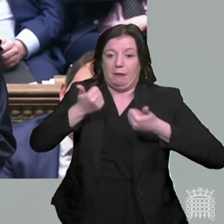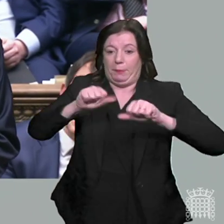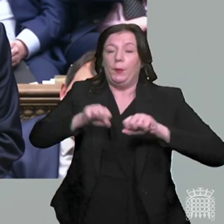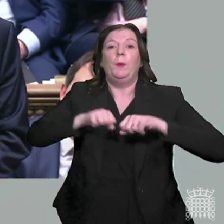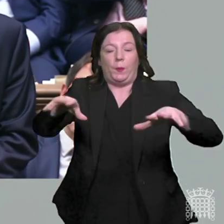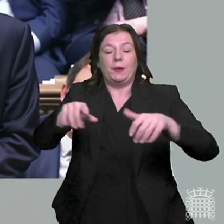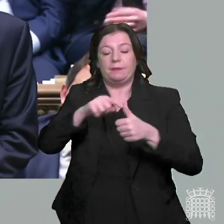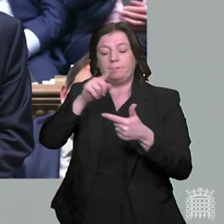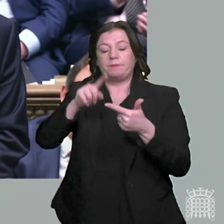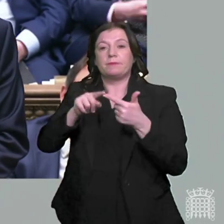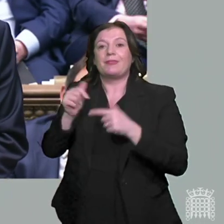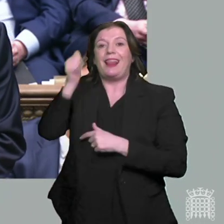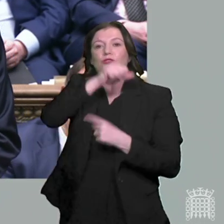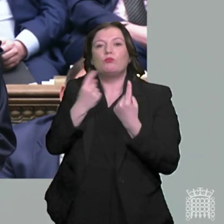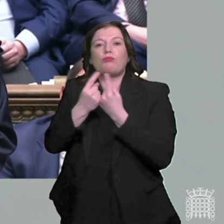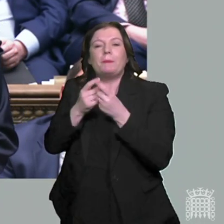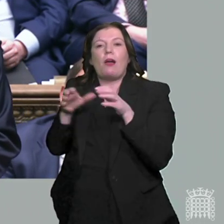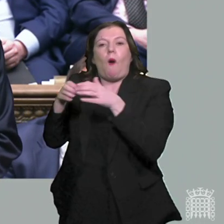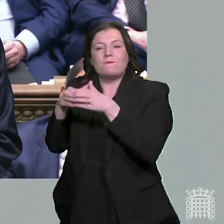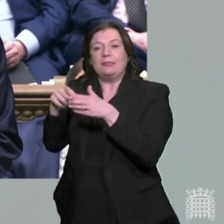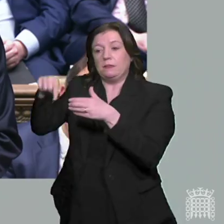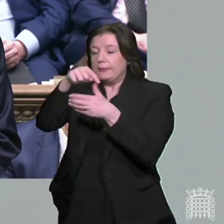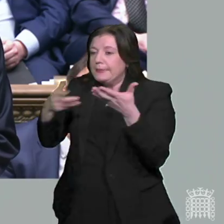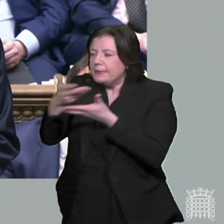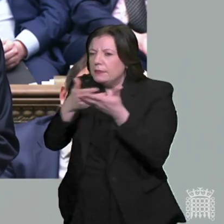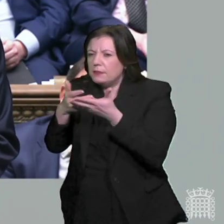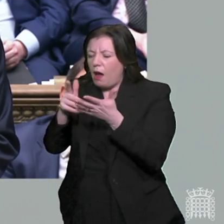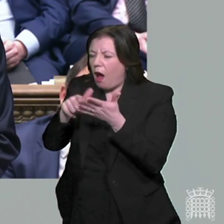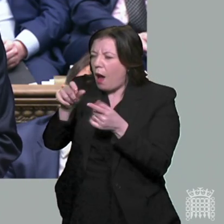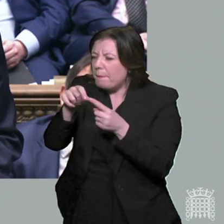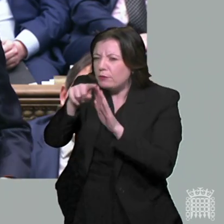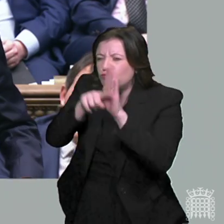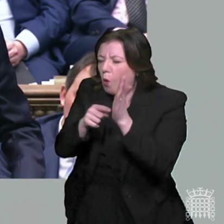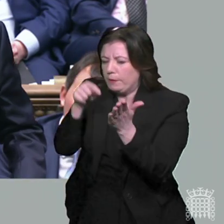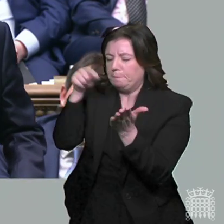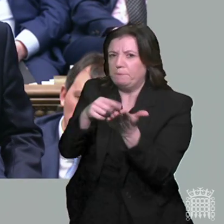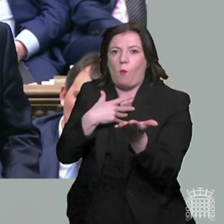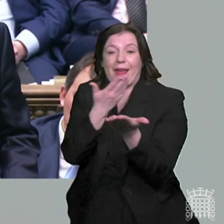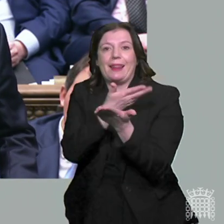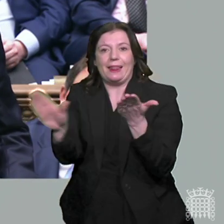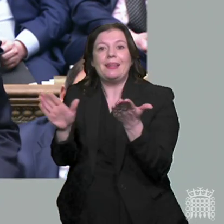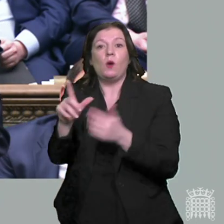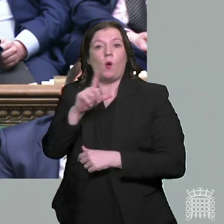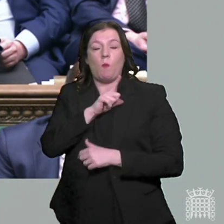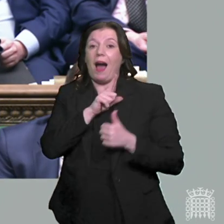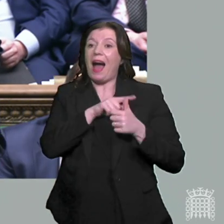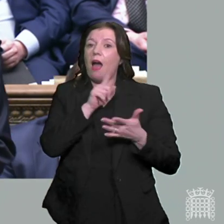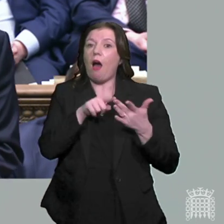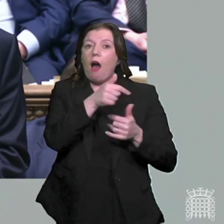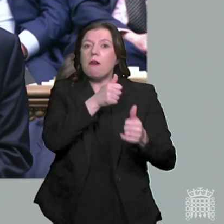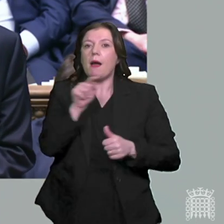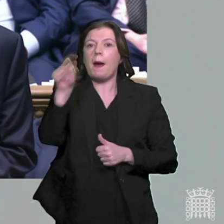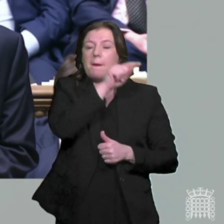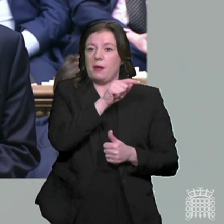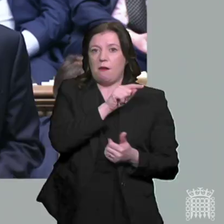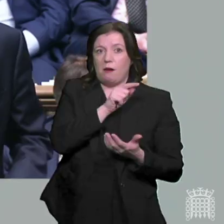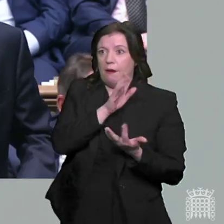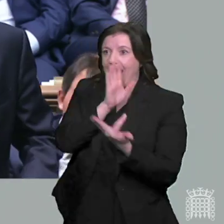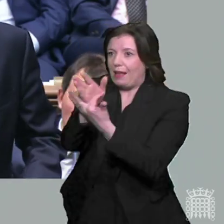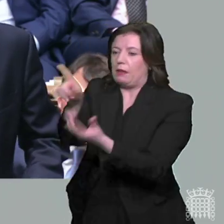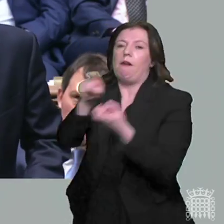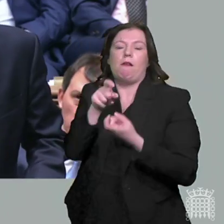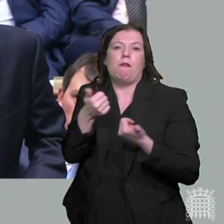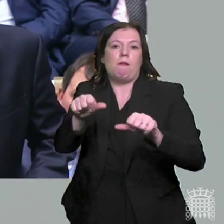We will work at pace with the Intellectual Property Office to provide clarity on IP rules so that generative AI companies can access the material they need.